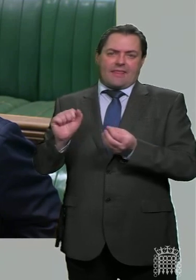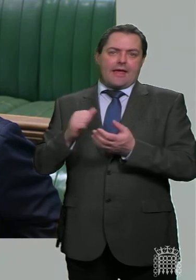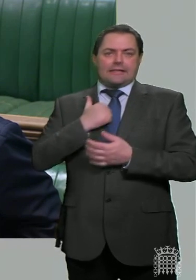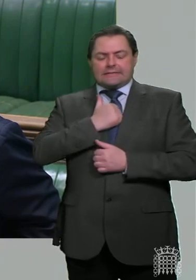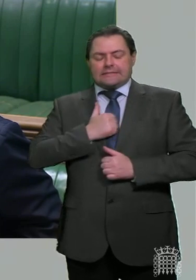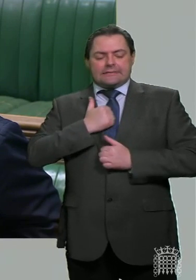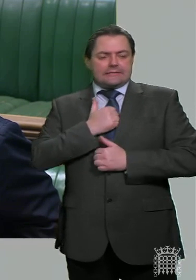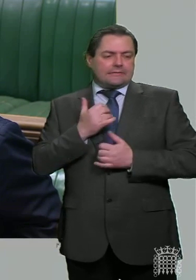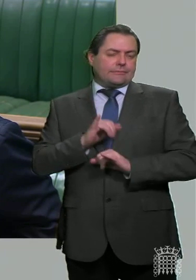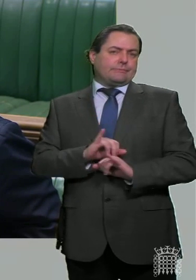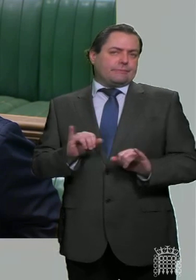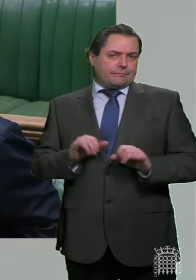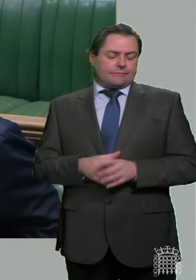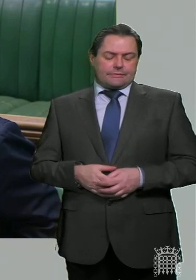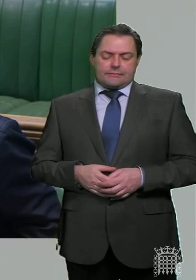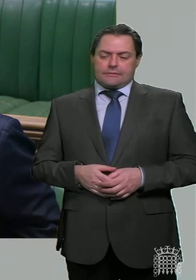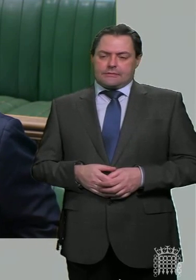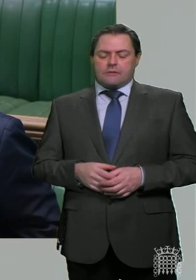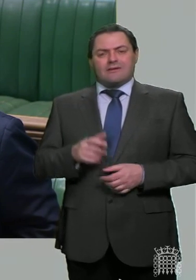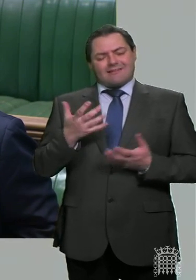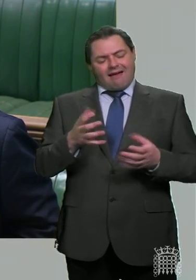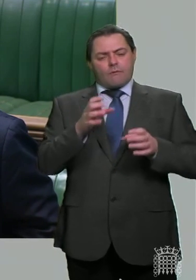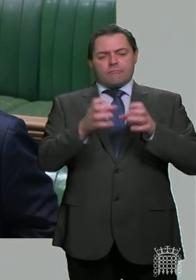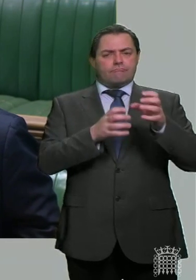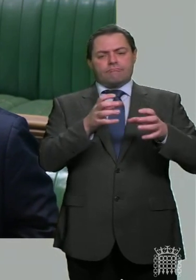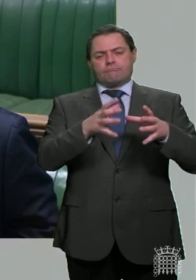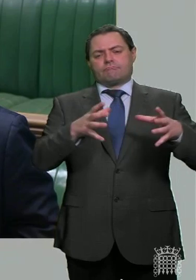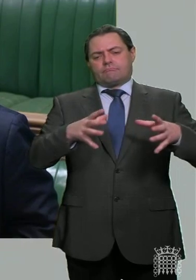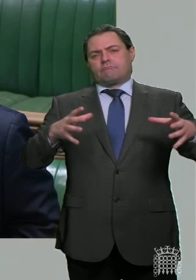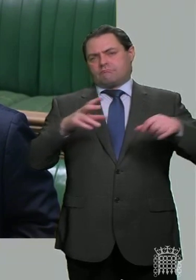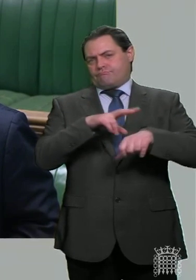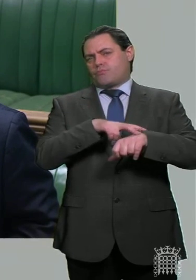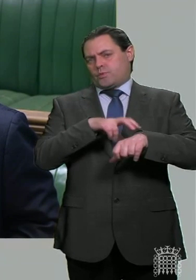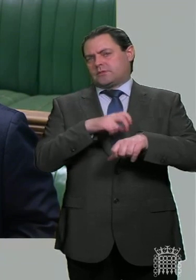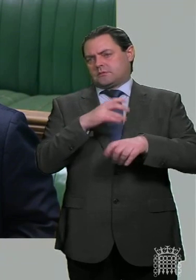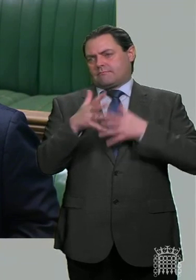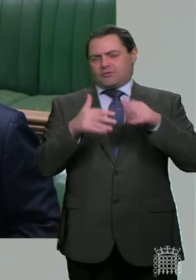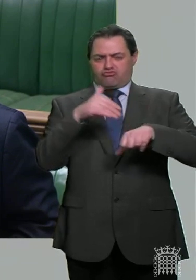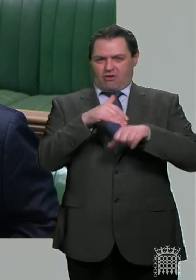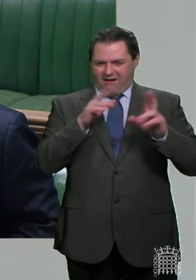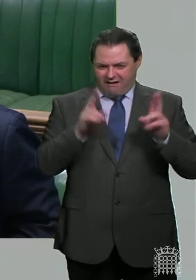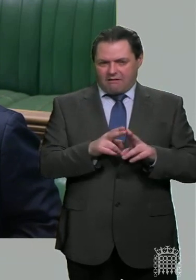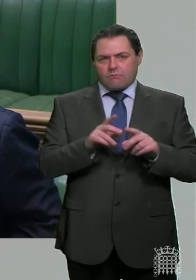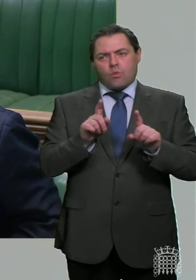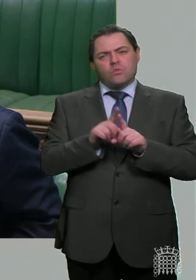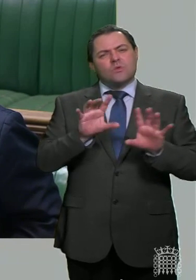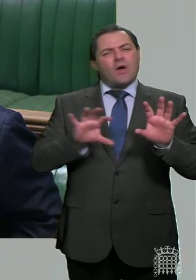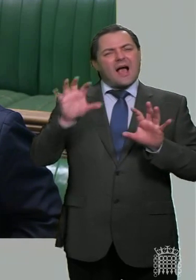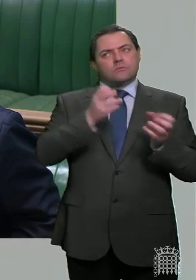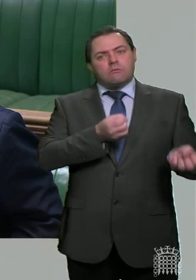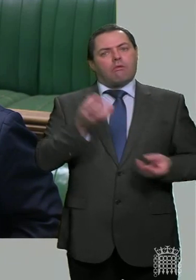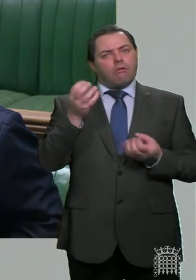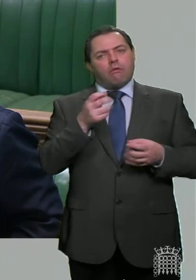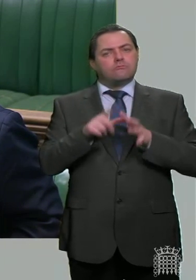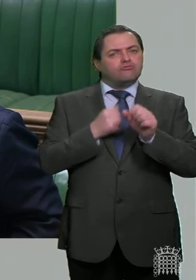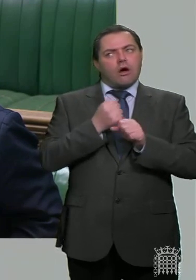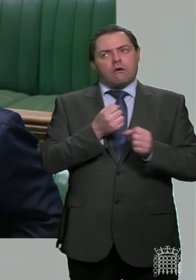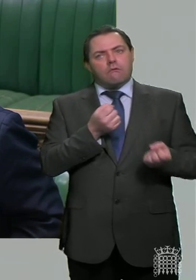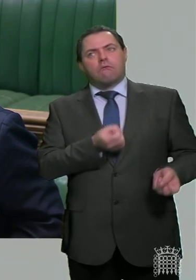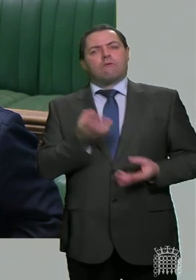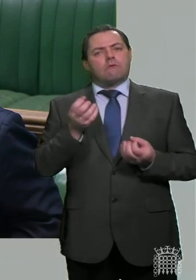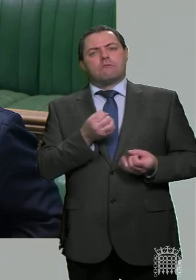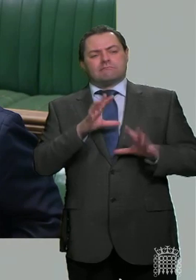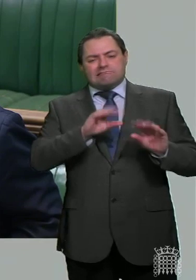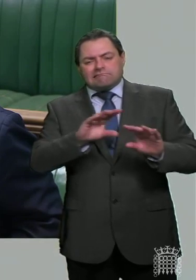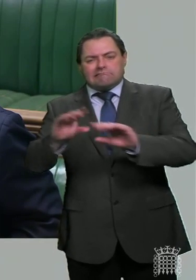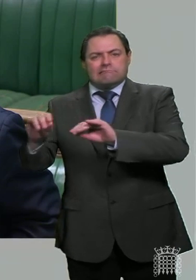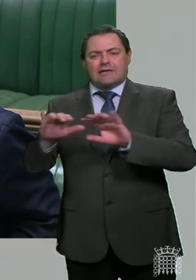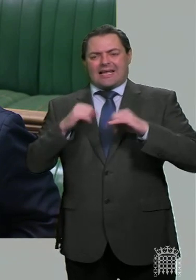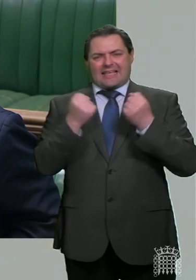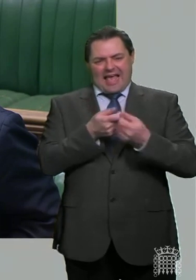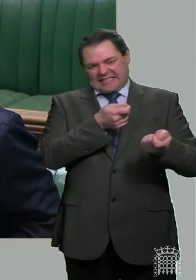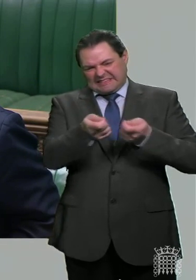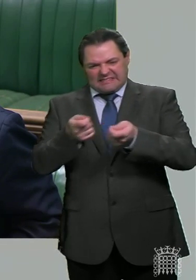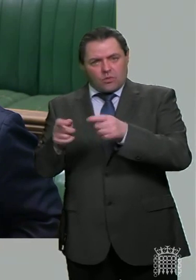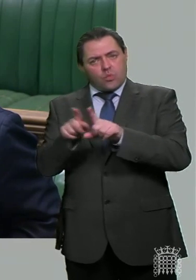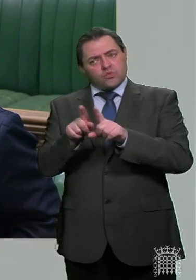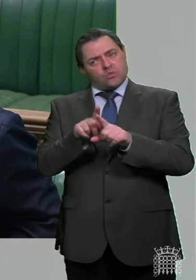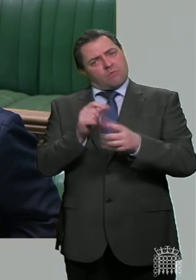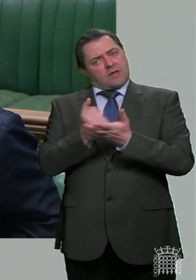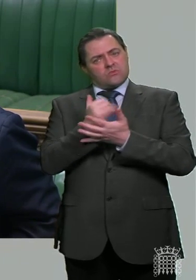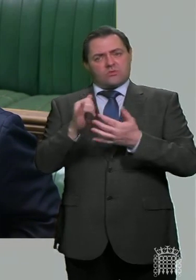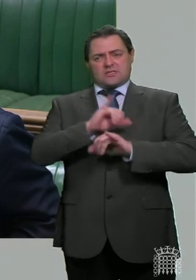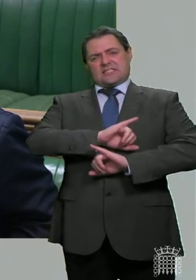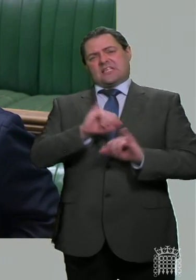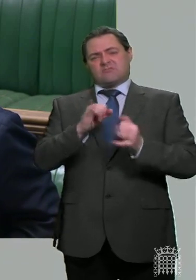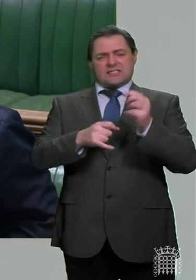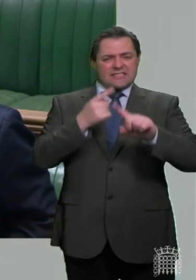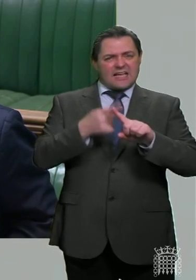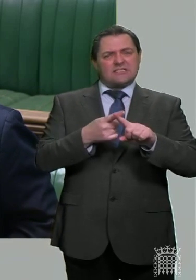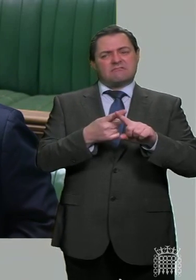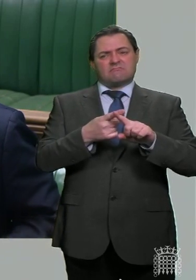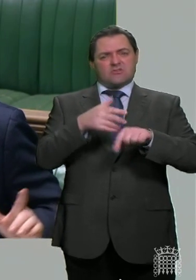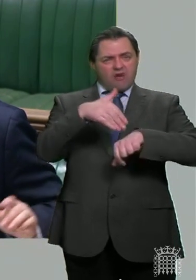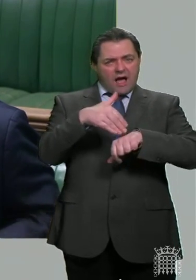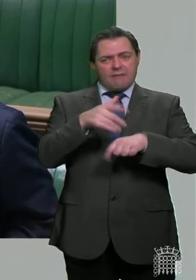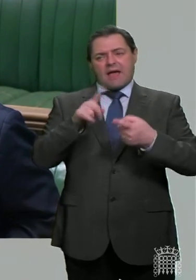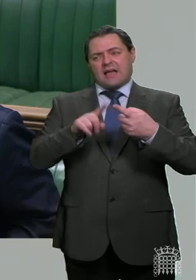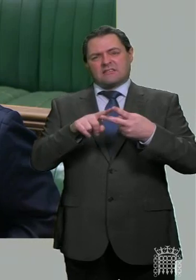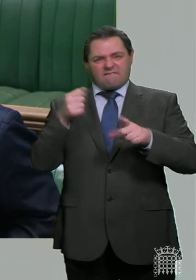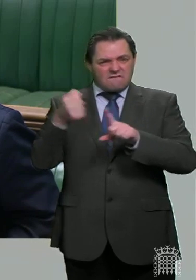But what we are doing is recruiting many more police officers to fight crime, rolling up the county lines drugs gangs wherever we can and setting out plans to keep serious sexual and violent offenders behind bars for longer.